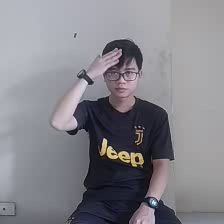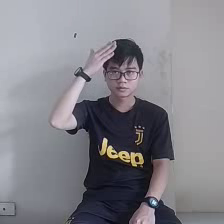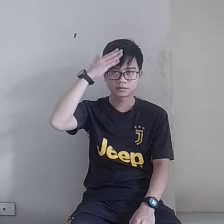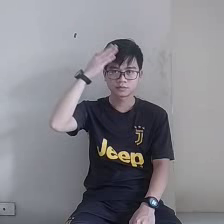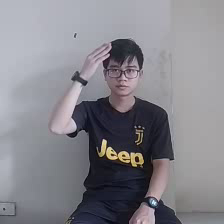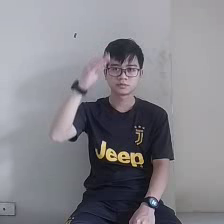Biết